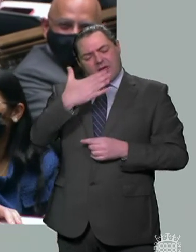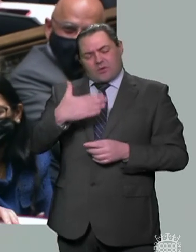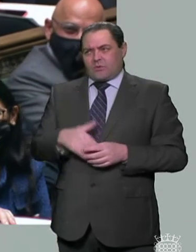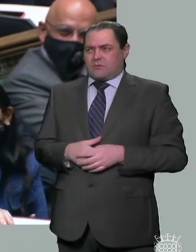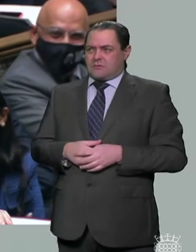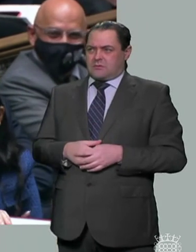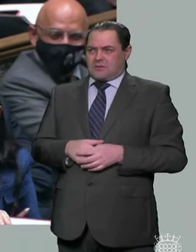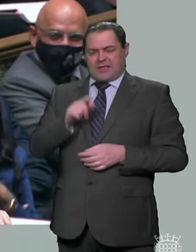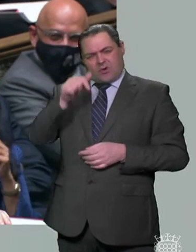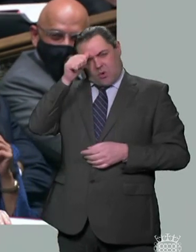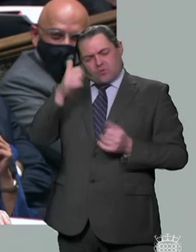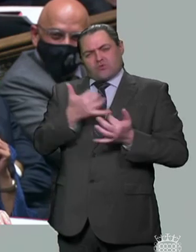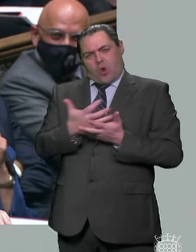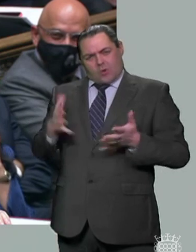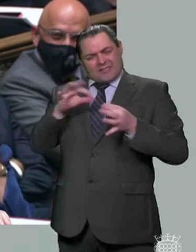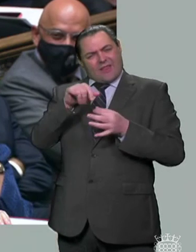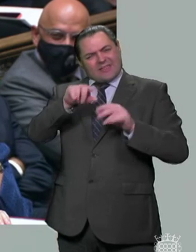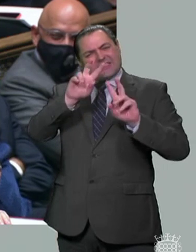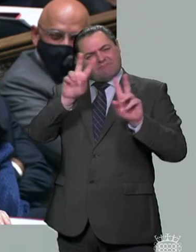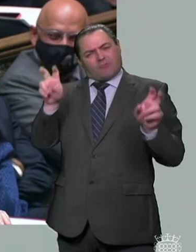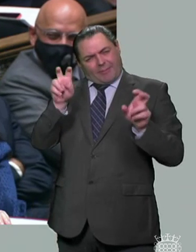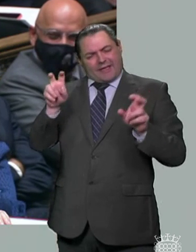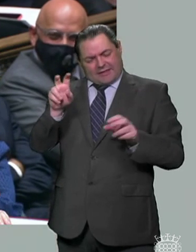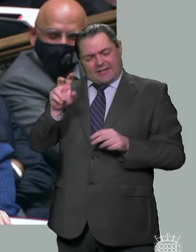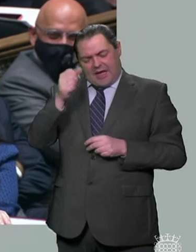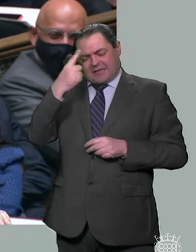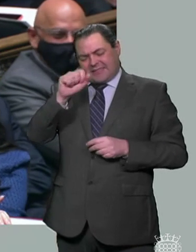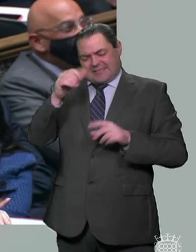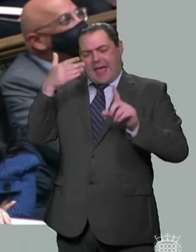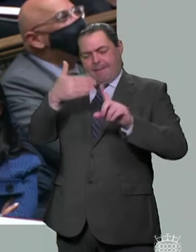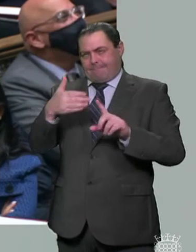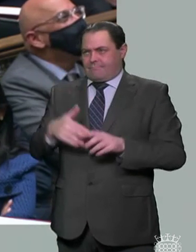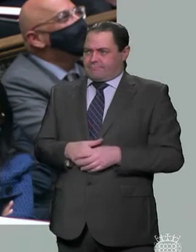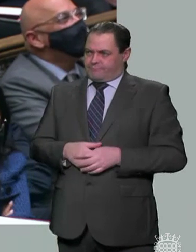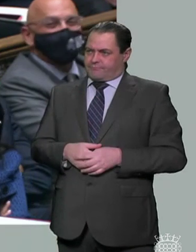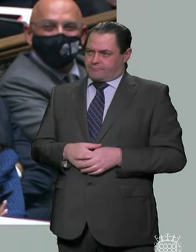He knows a great deal about the issue and I understand what he is trying to do.